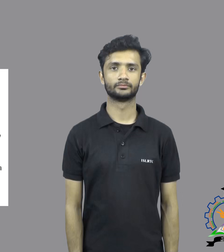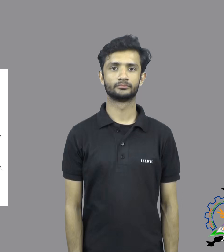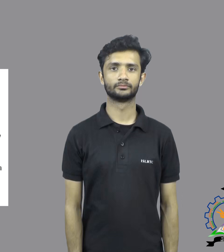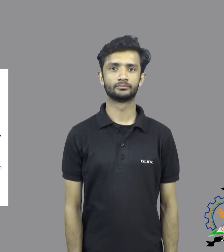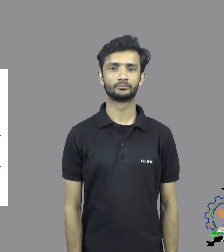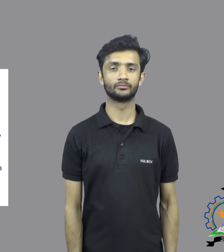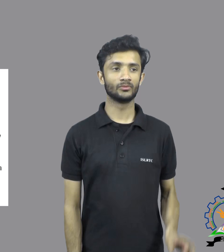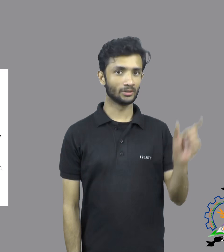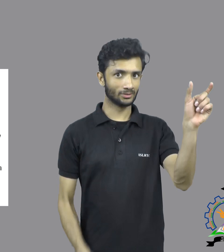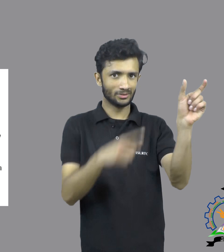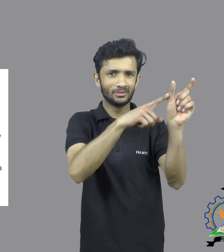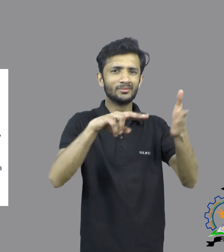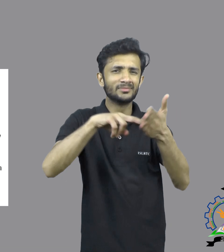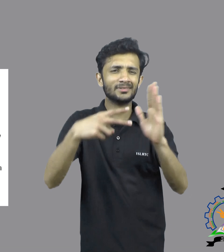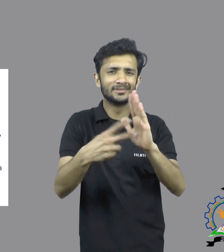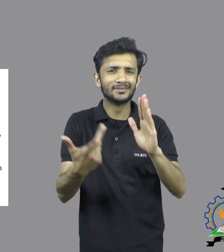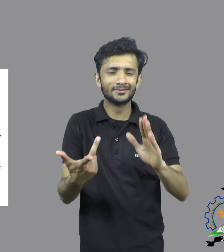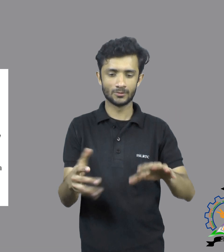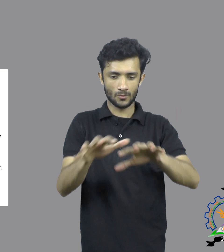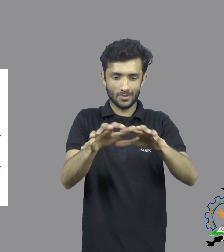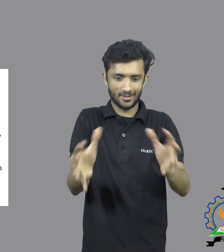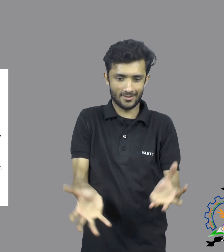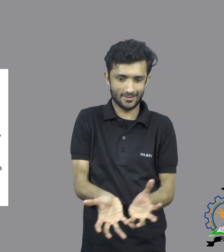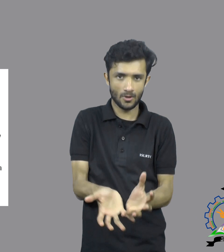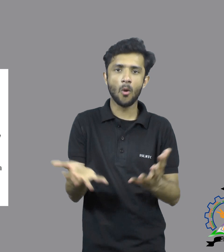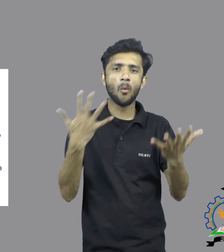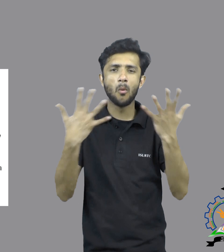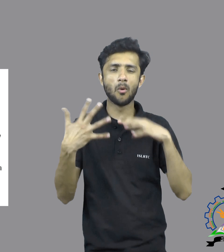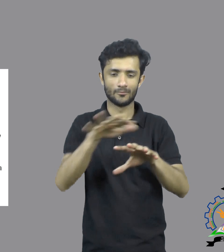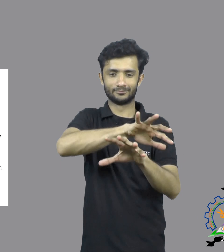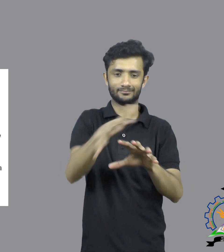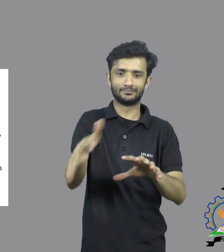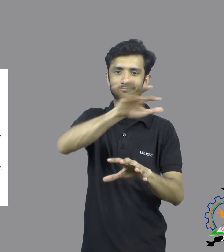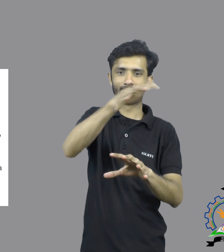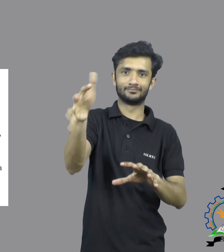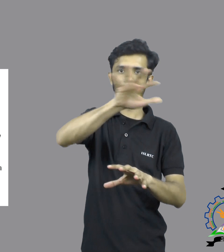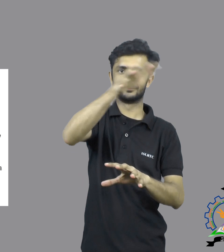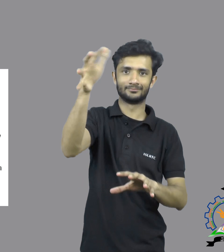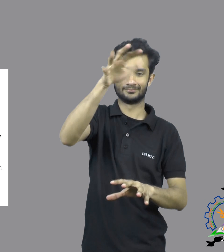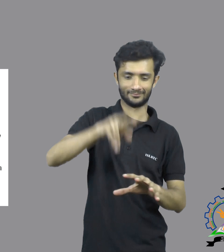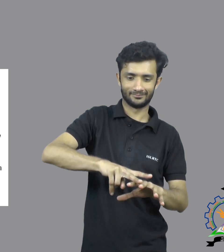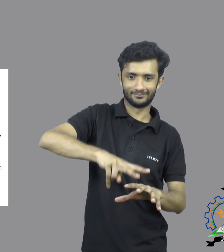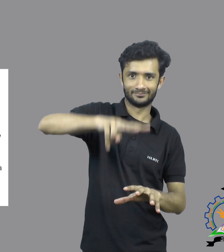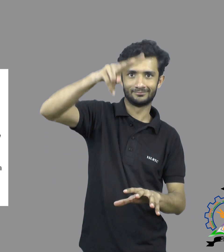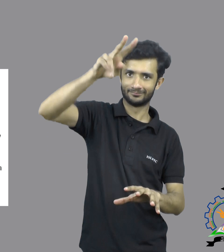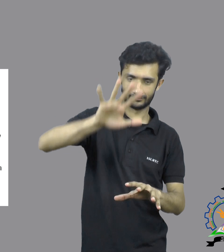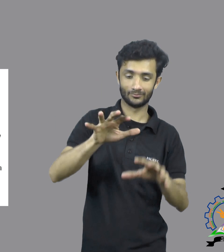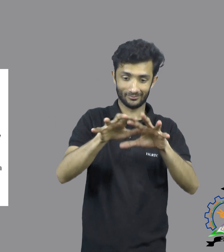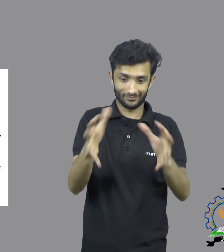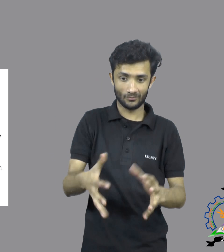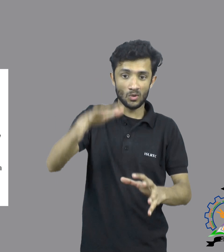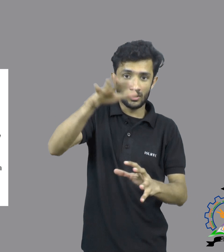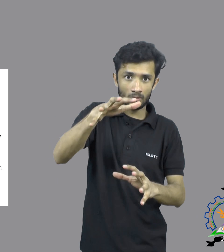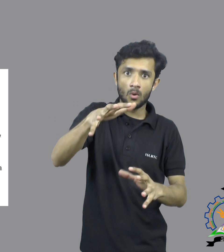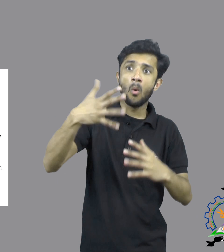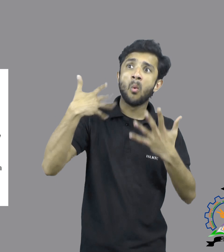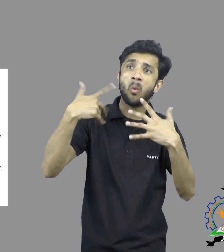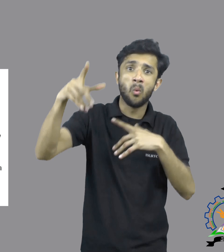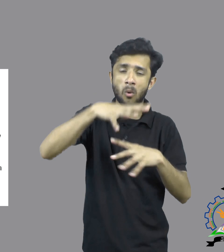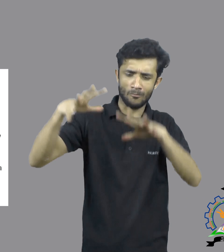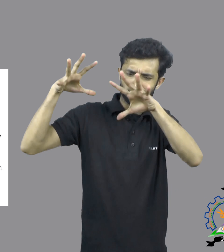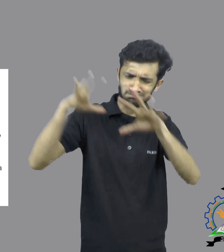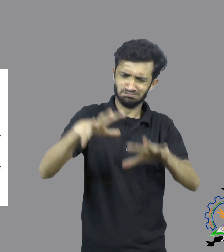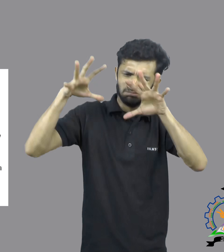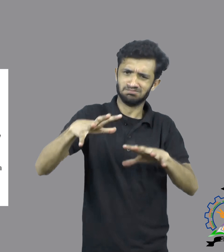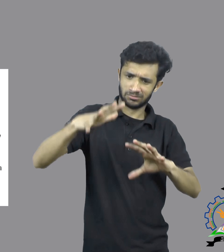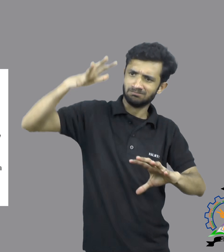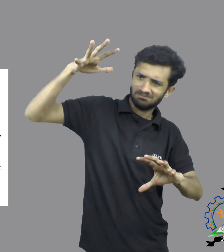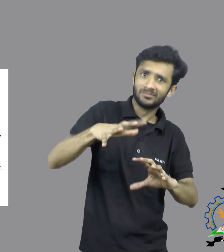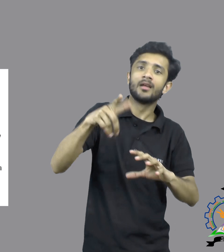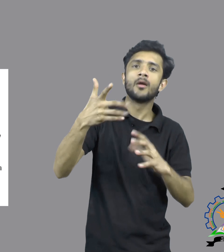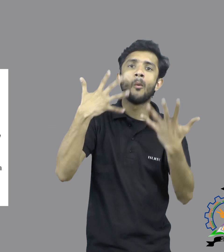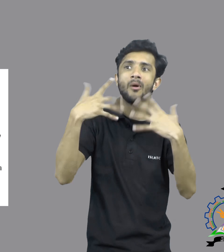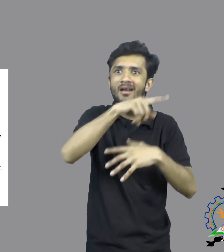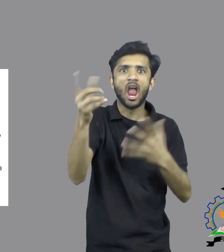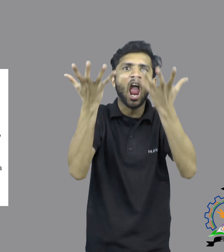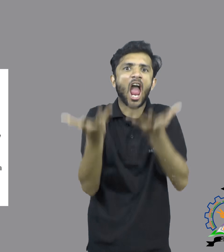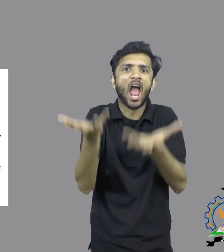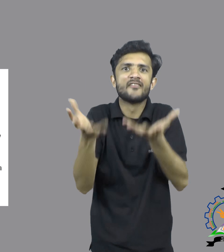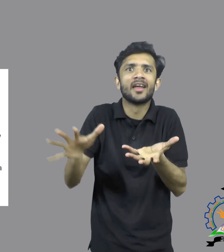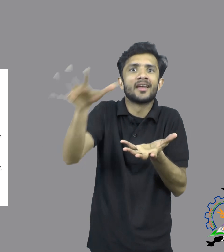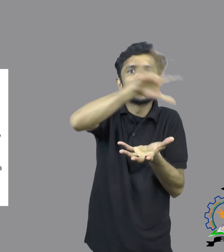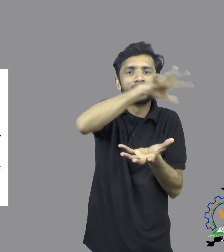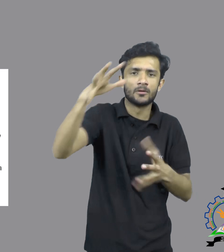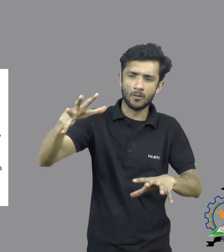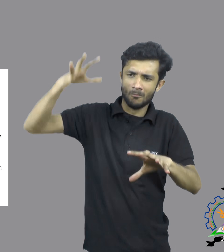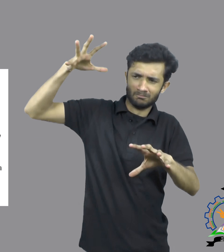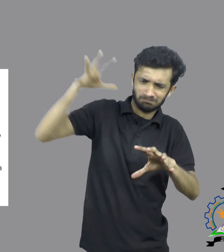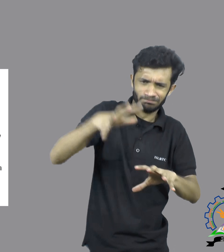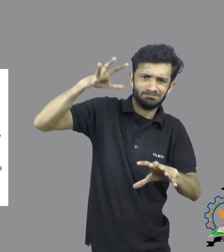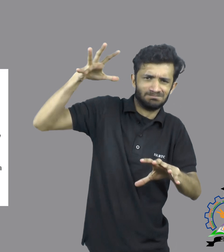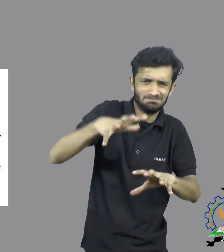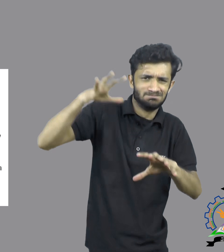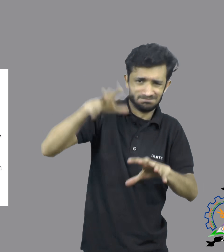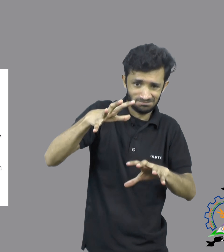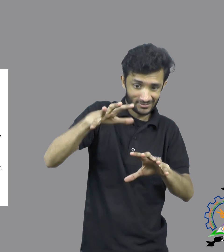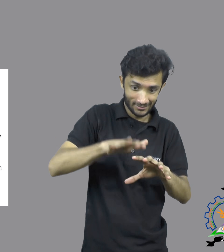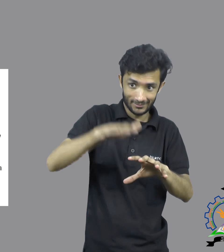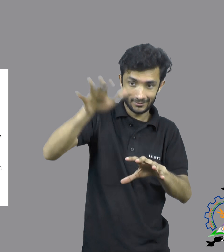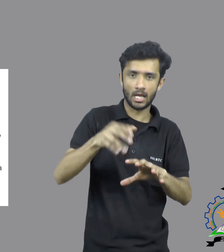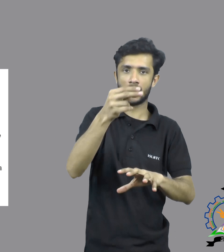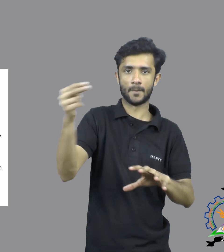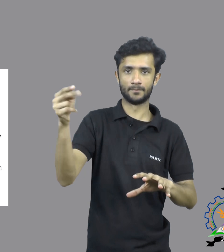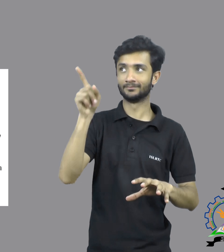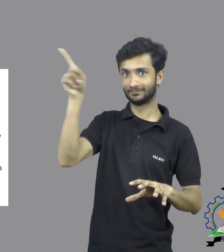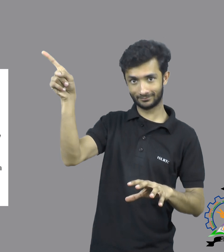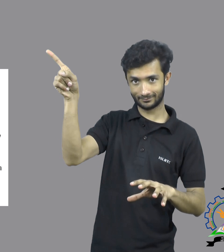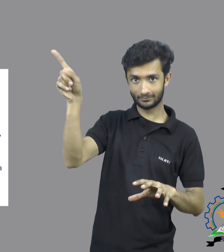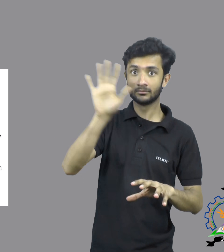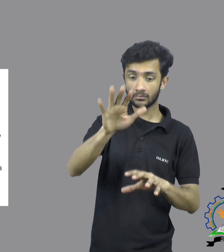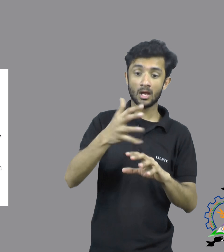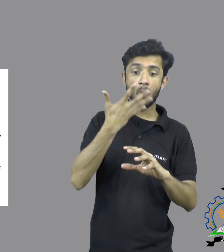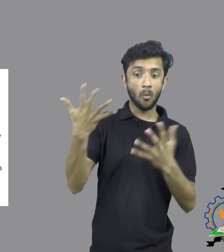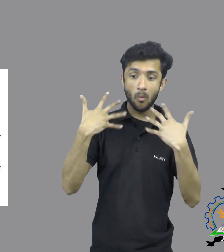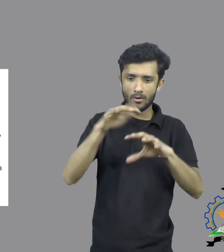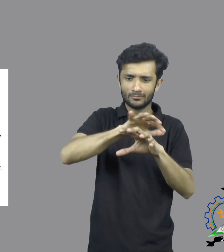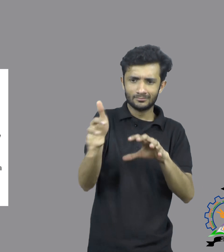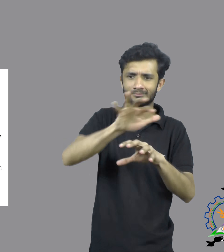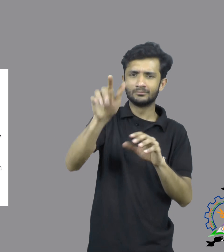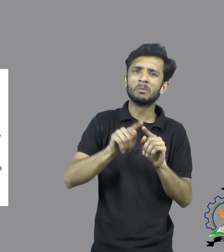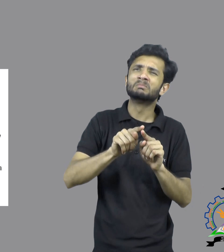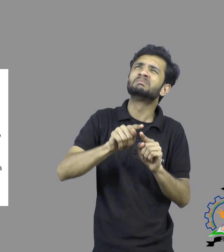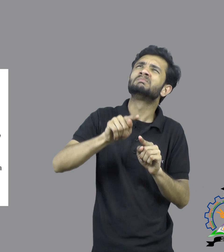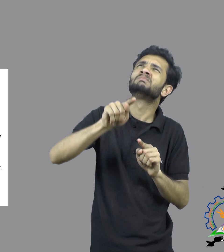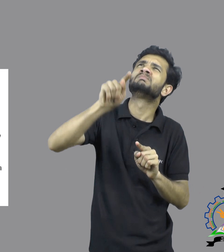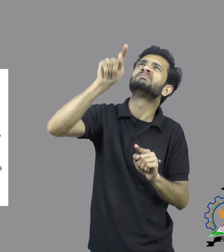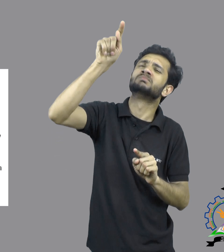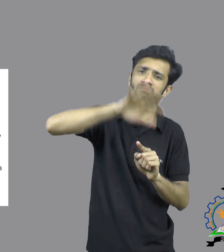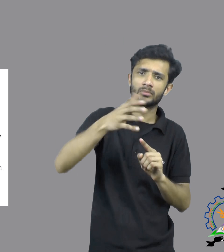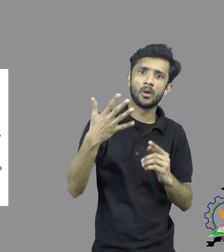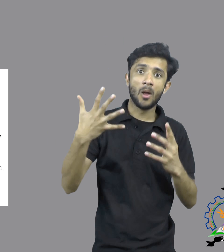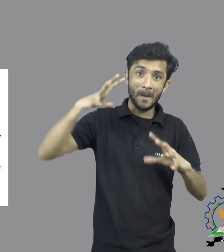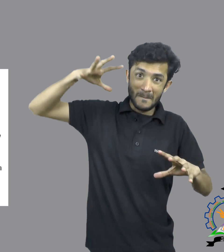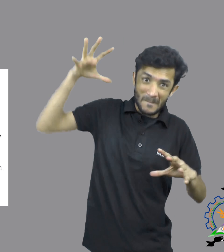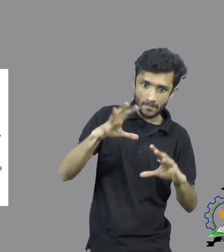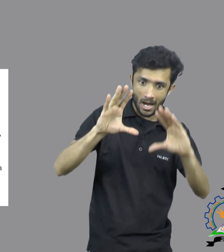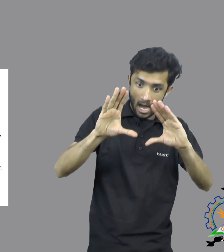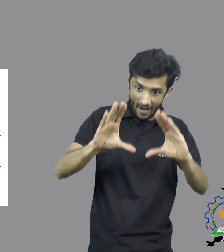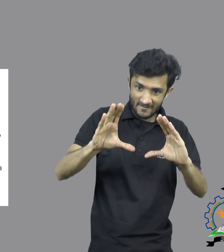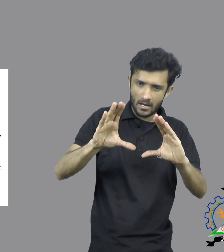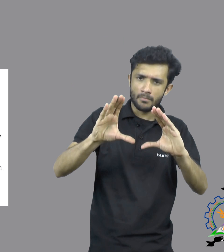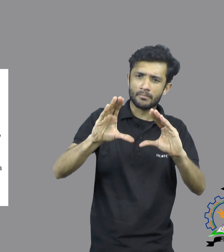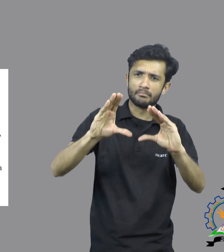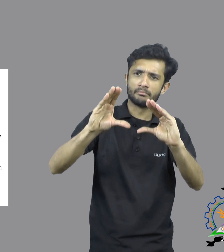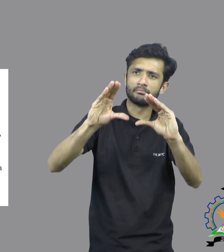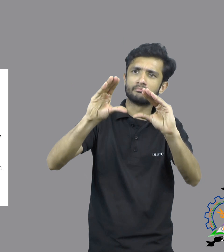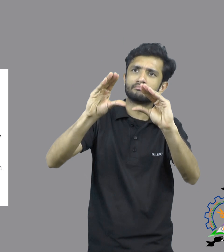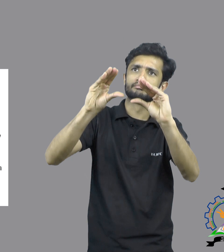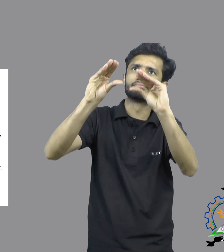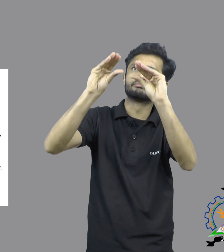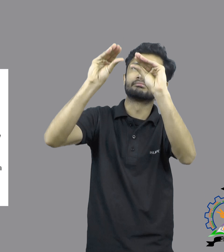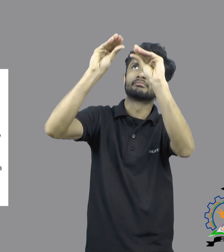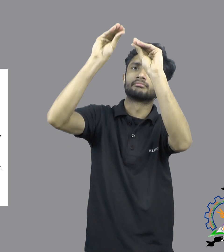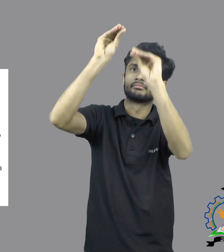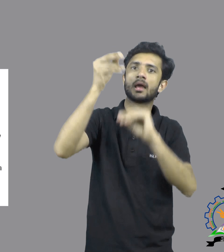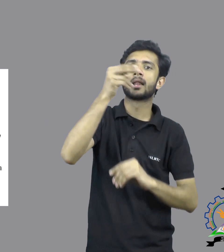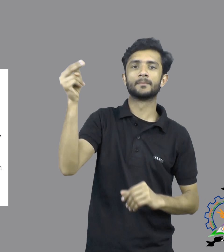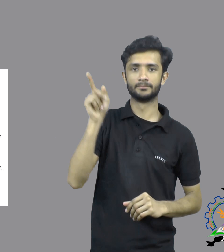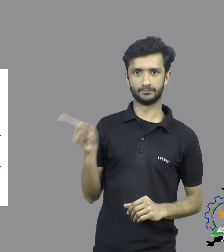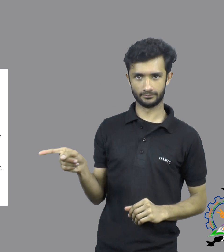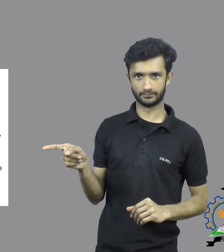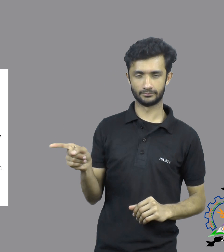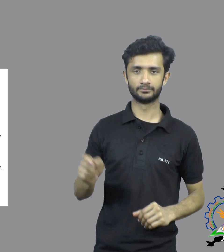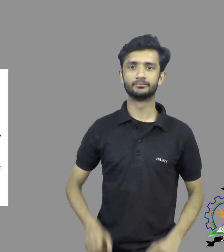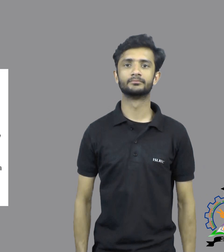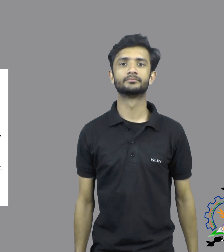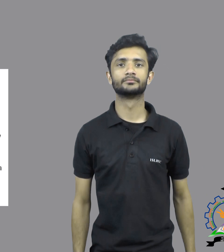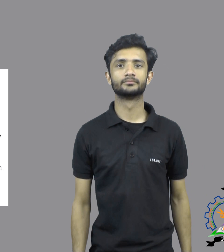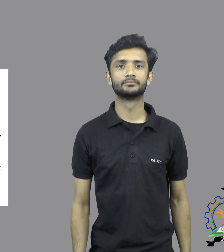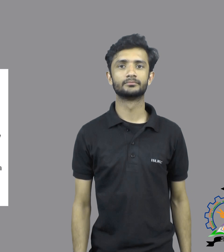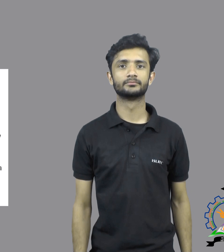Atmospheric pressure